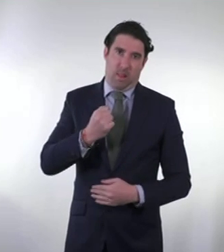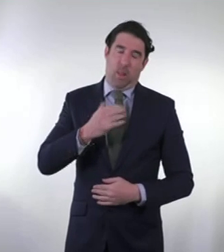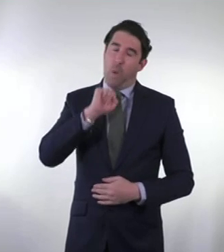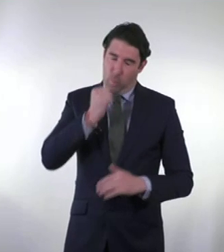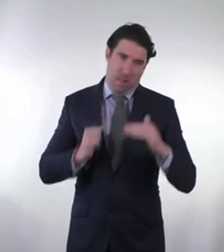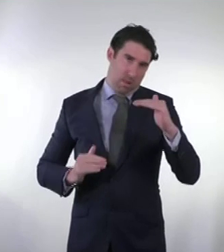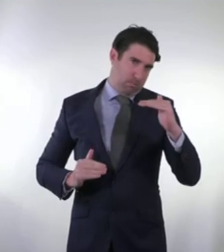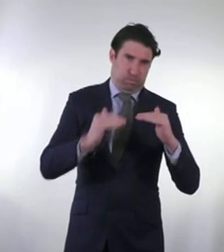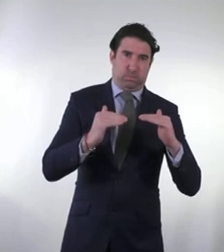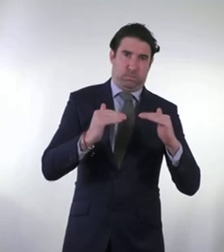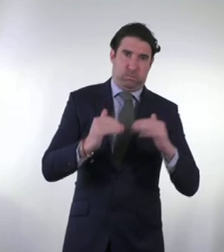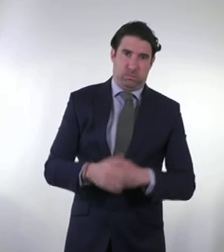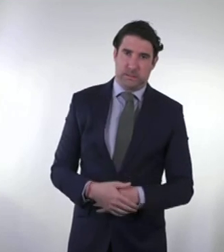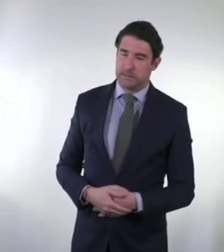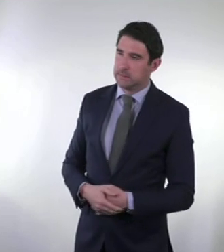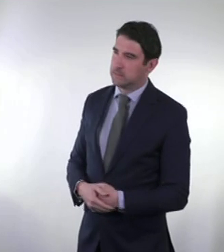I welcome the Prime Minister’s